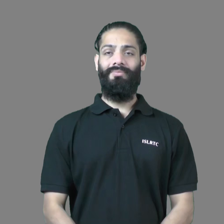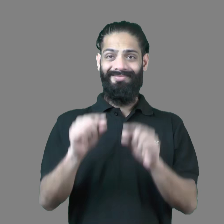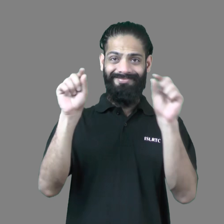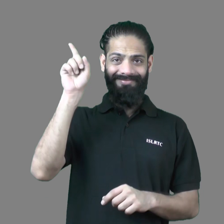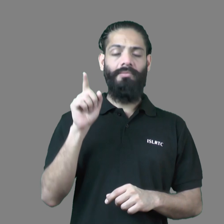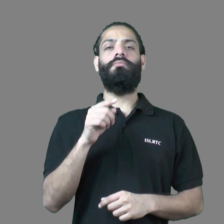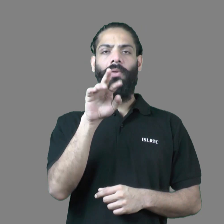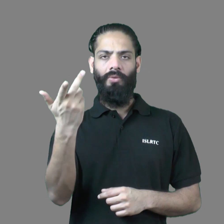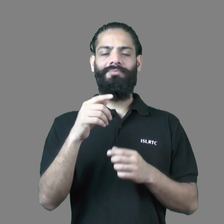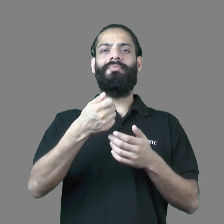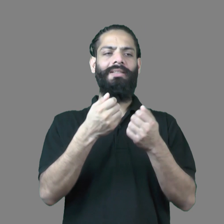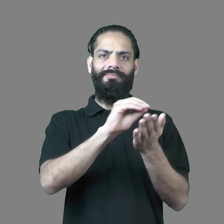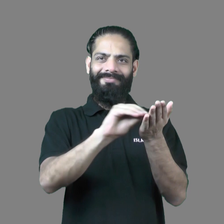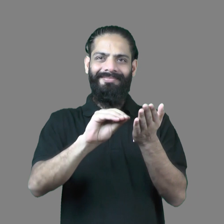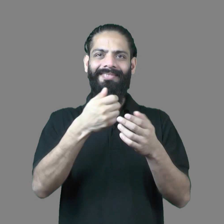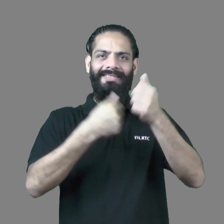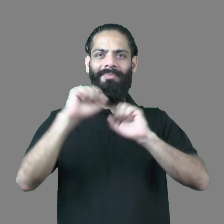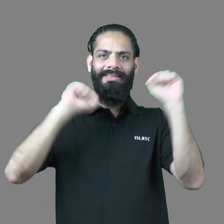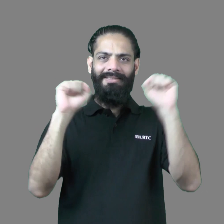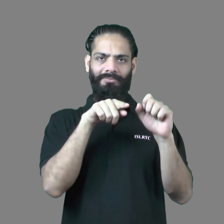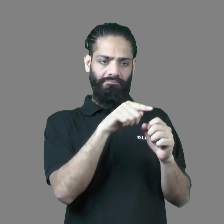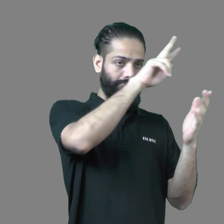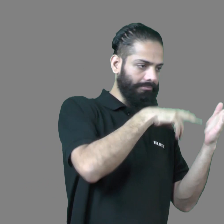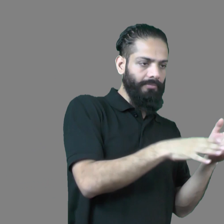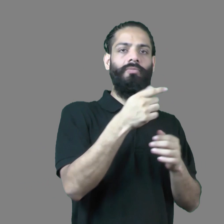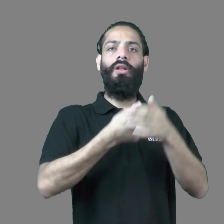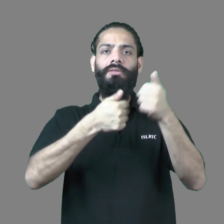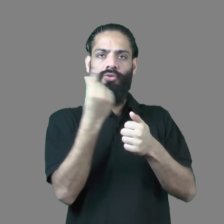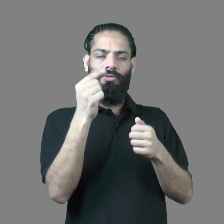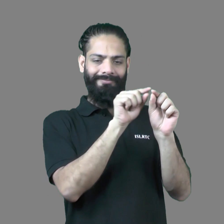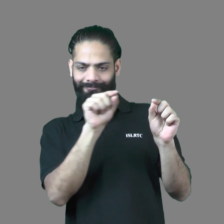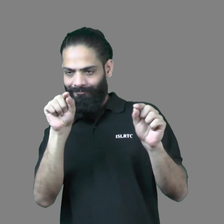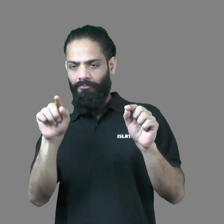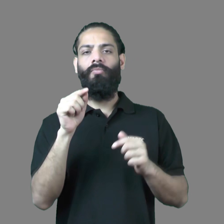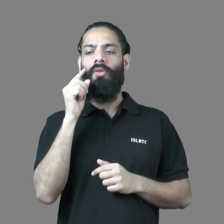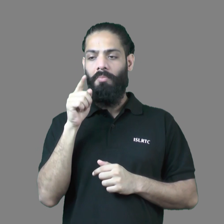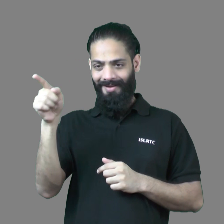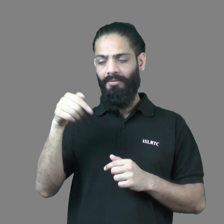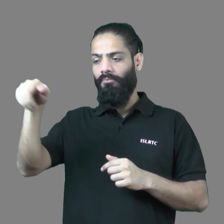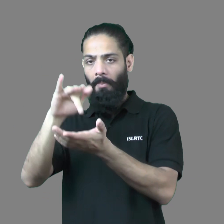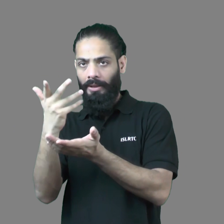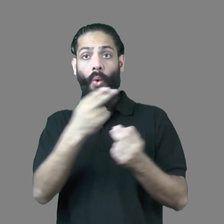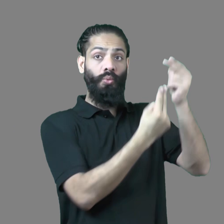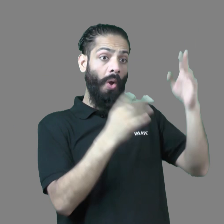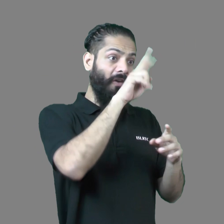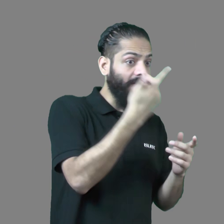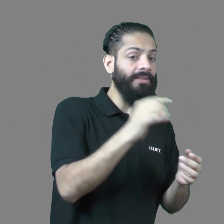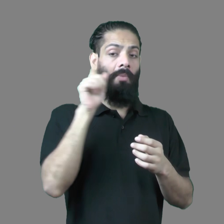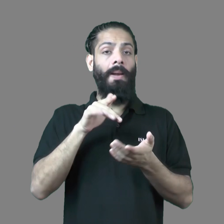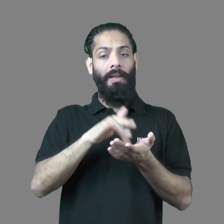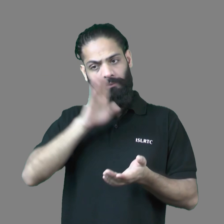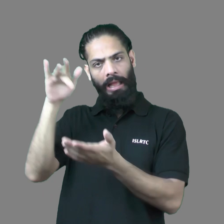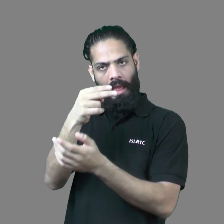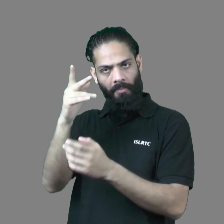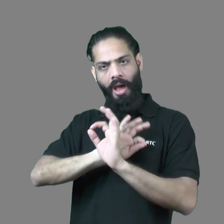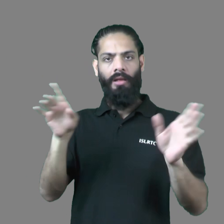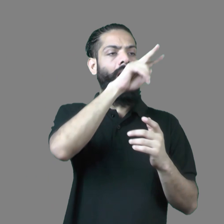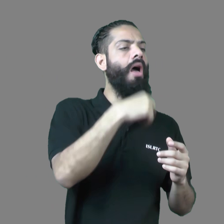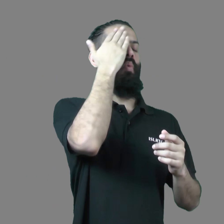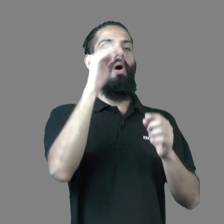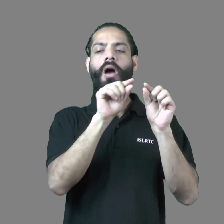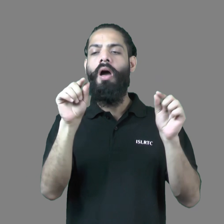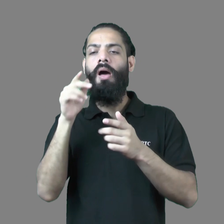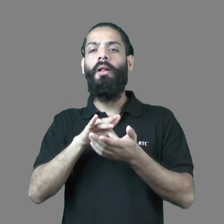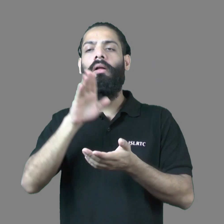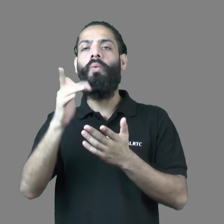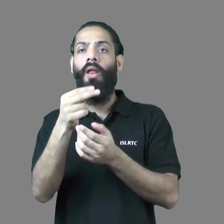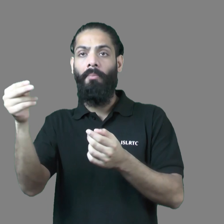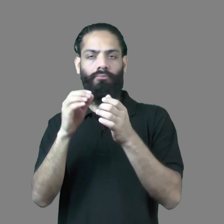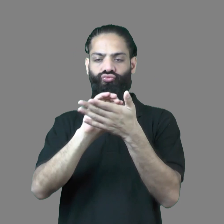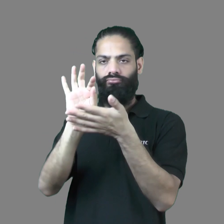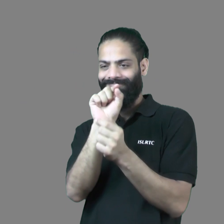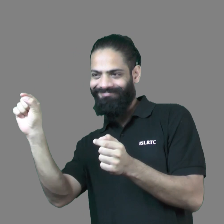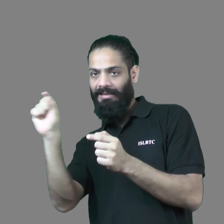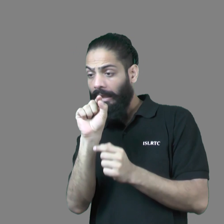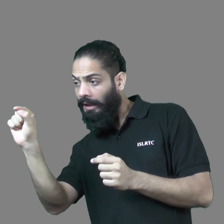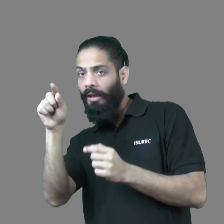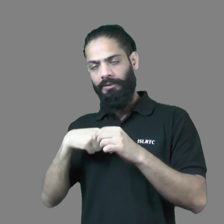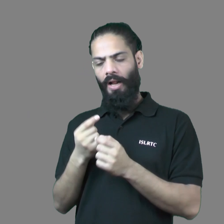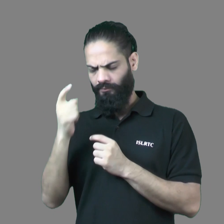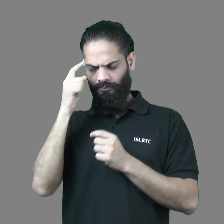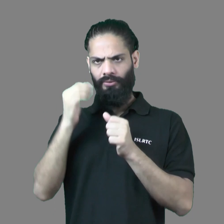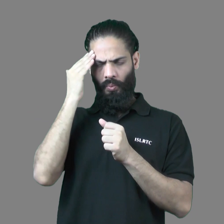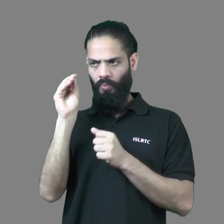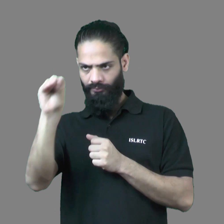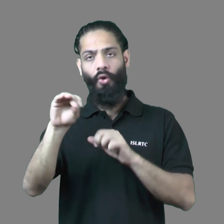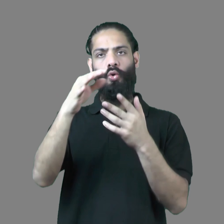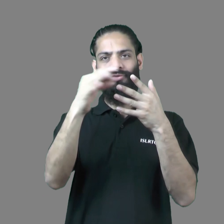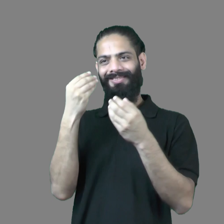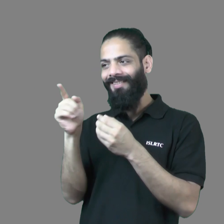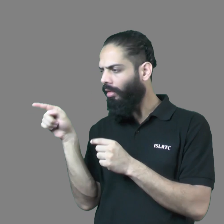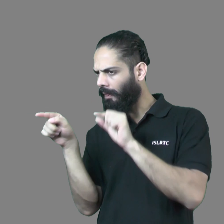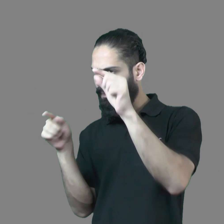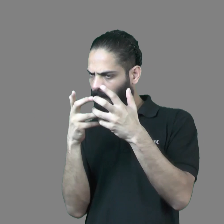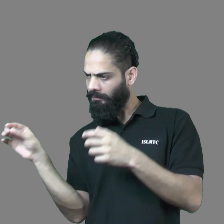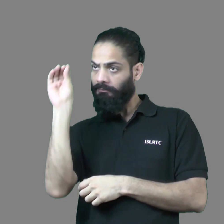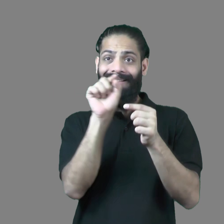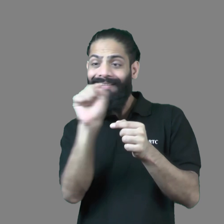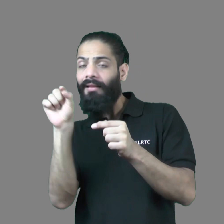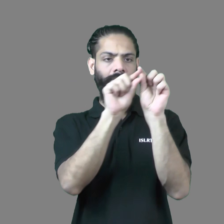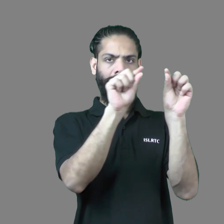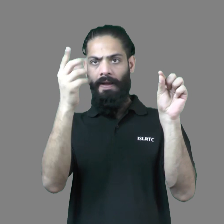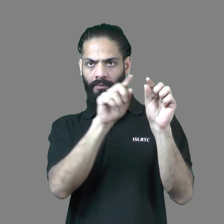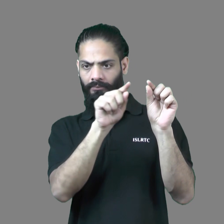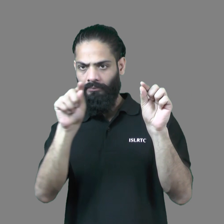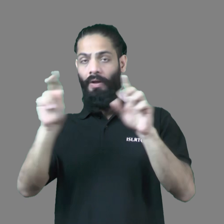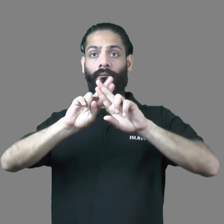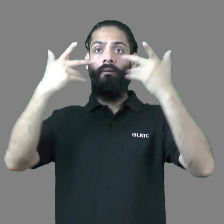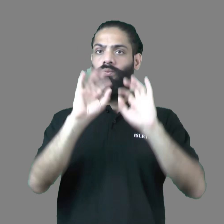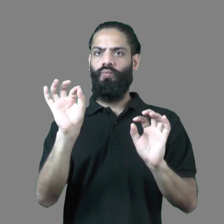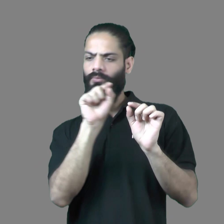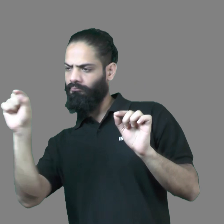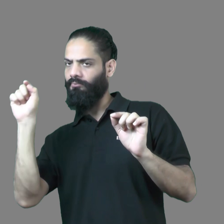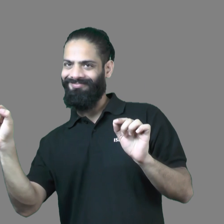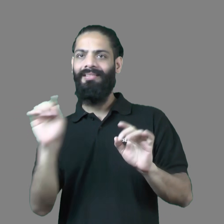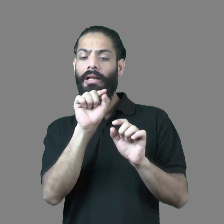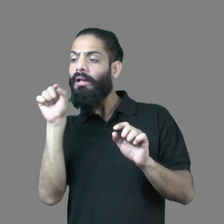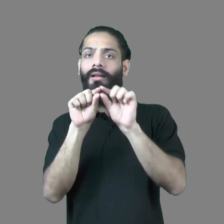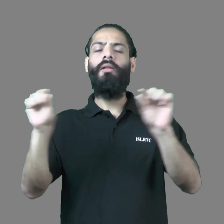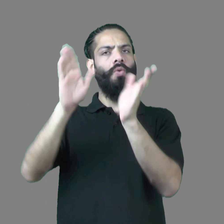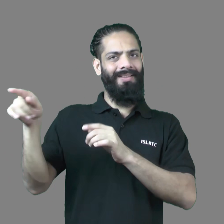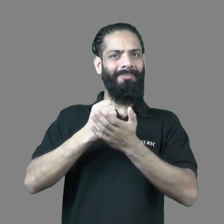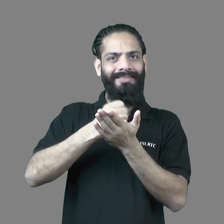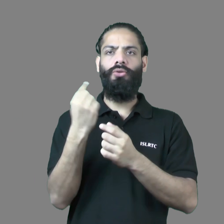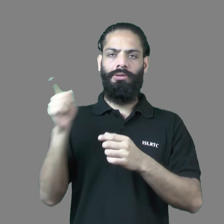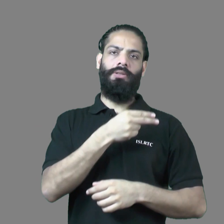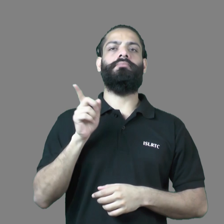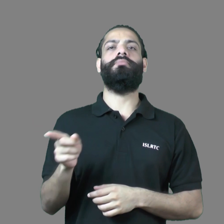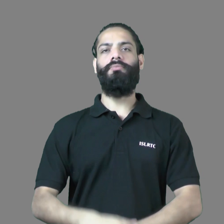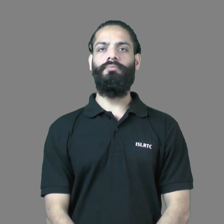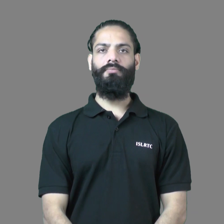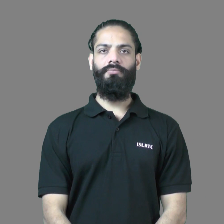Fill In The Blanks